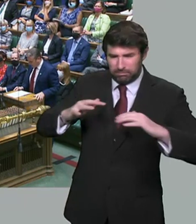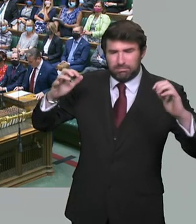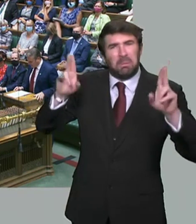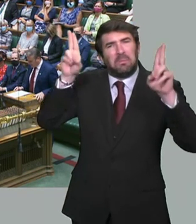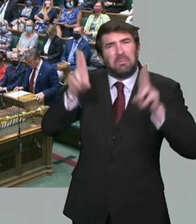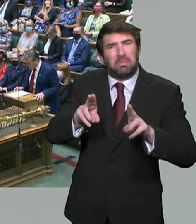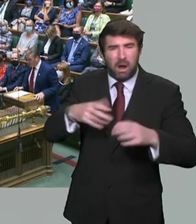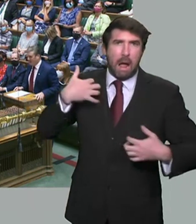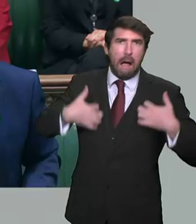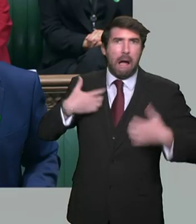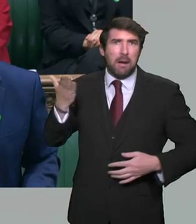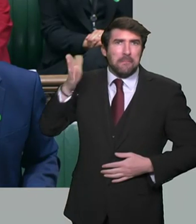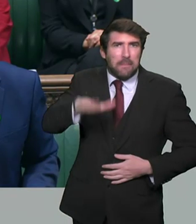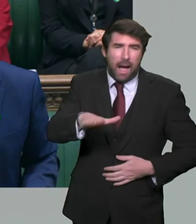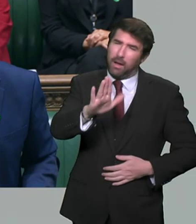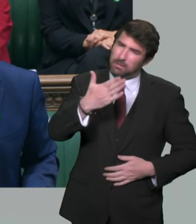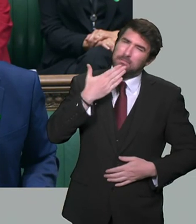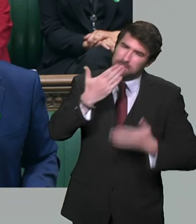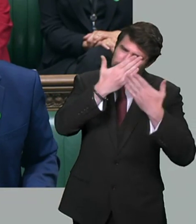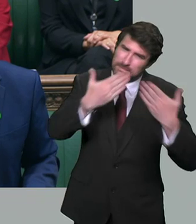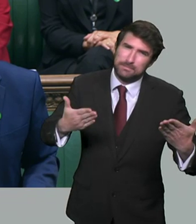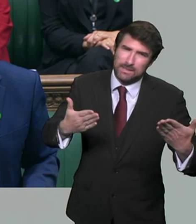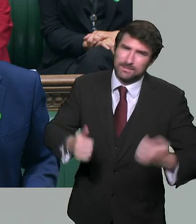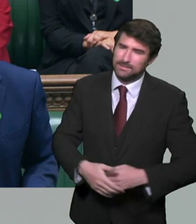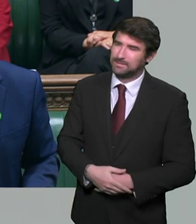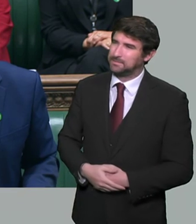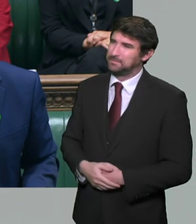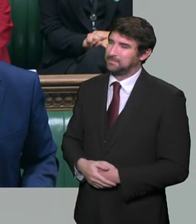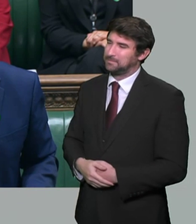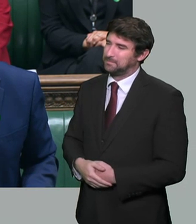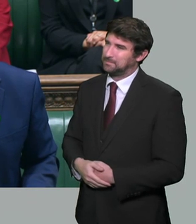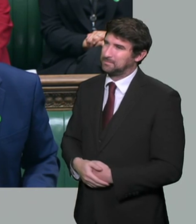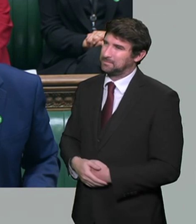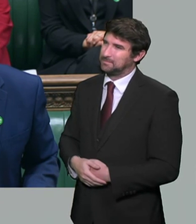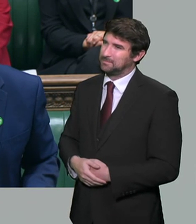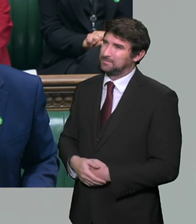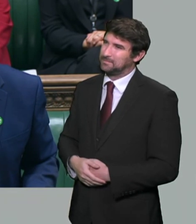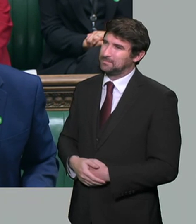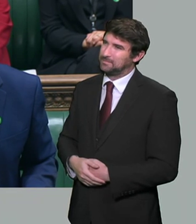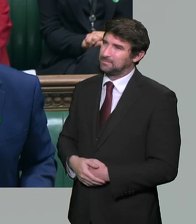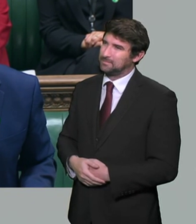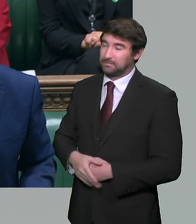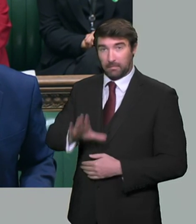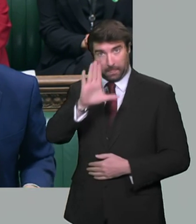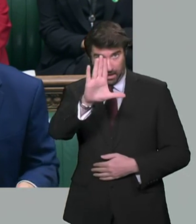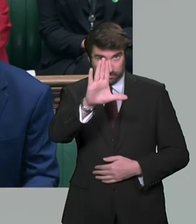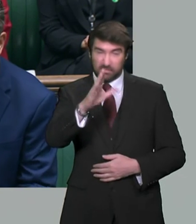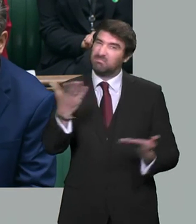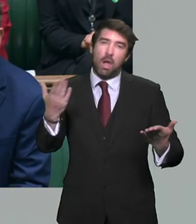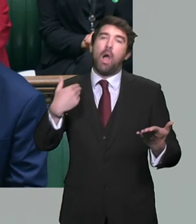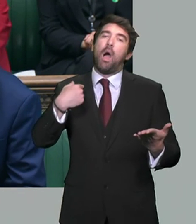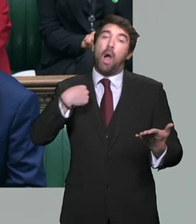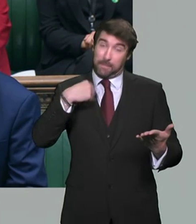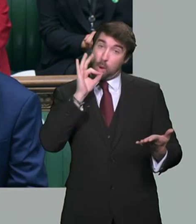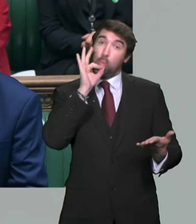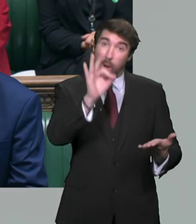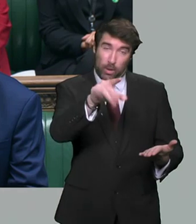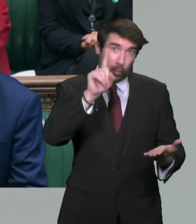I noticed that the Prime Minister did not stand by his guarantee that no one will need to sell their house to pay for care.